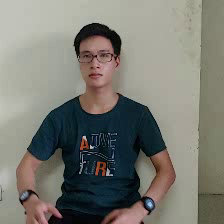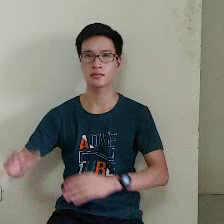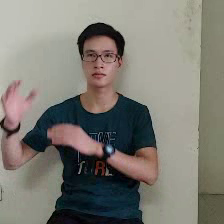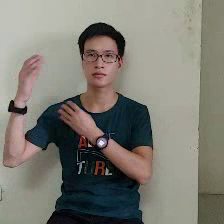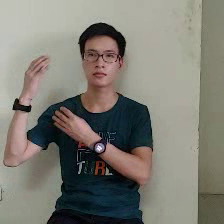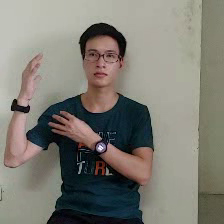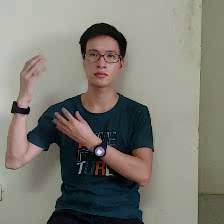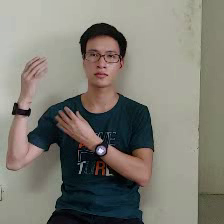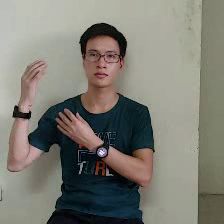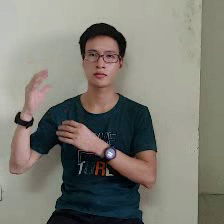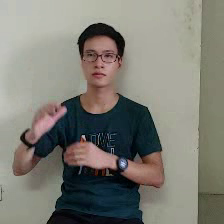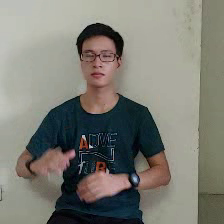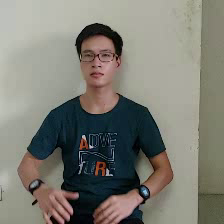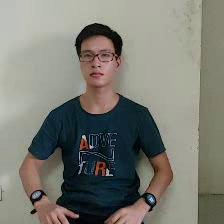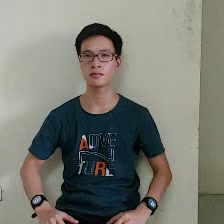Cho